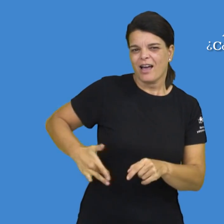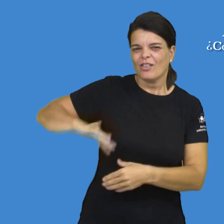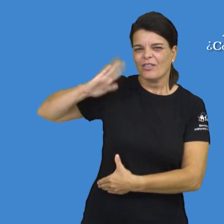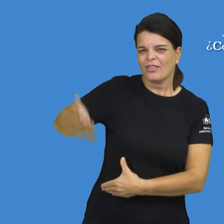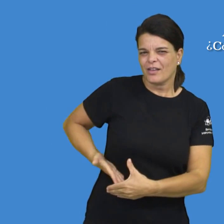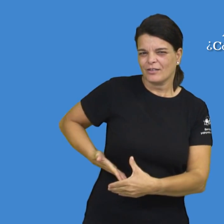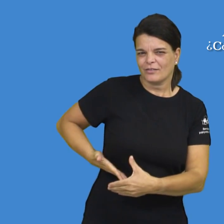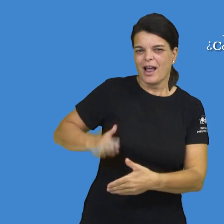afectar